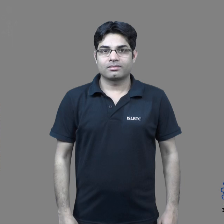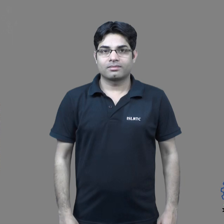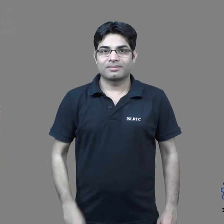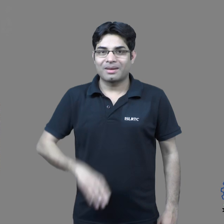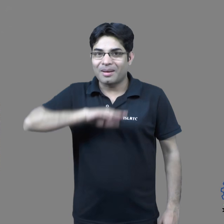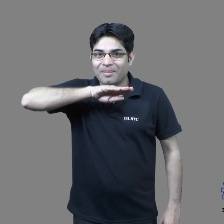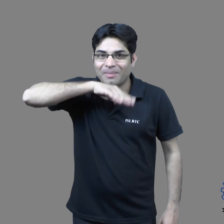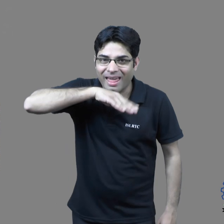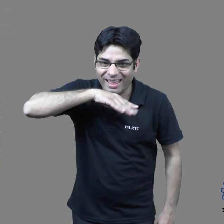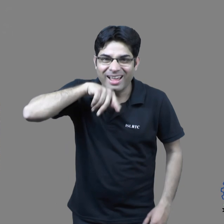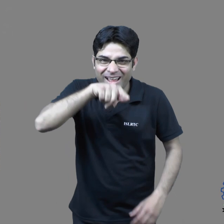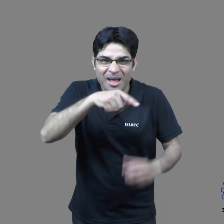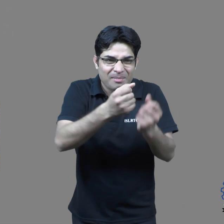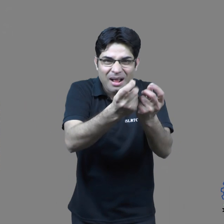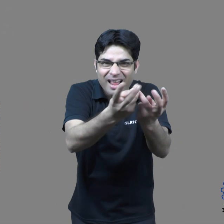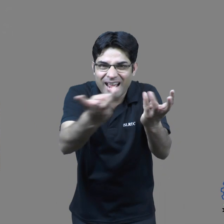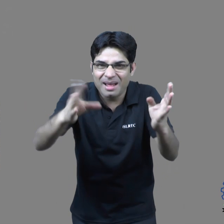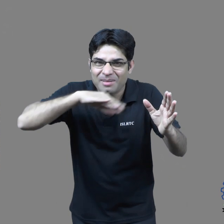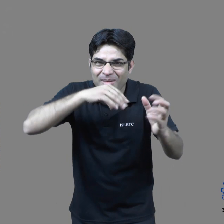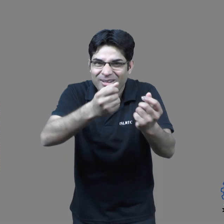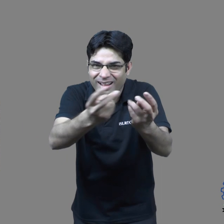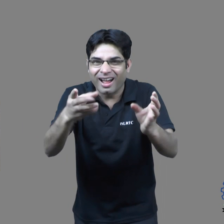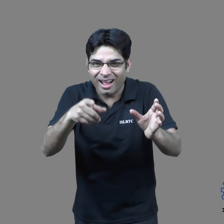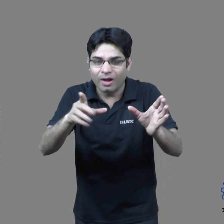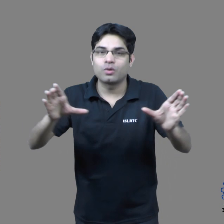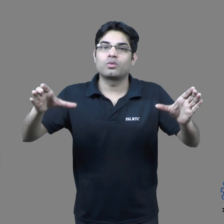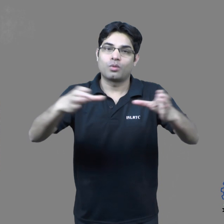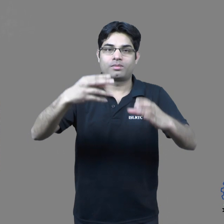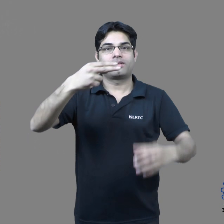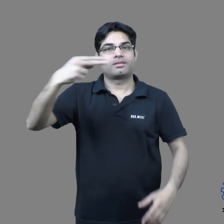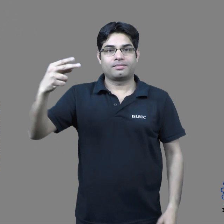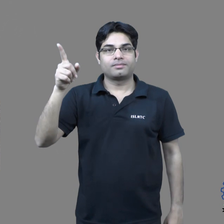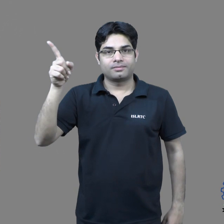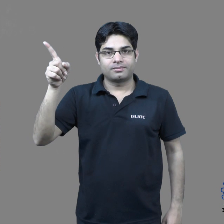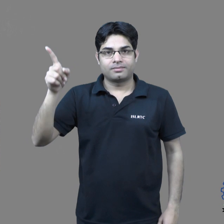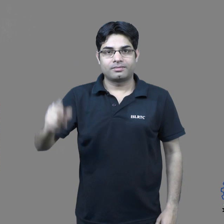Flock Of Goats Herd Of Goats Trip Of Goats